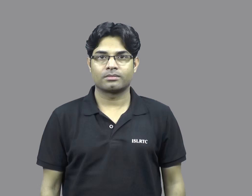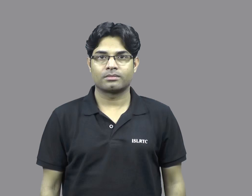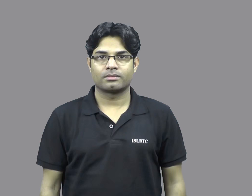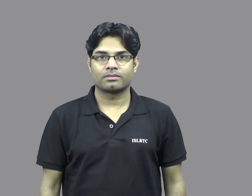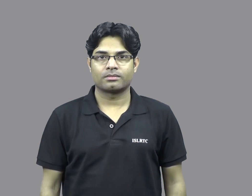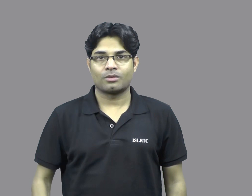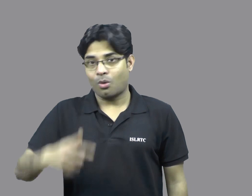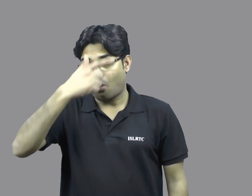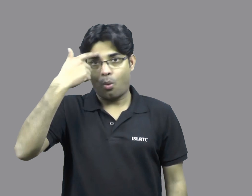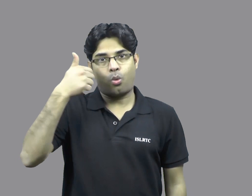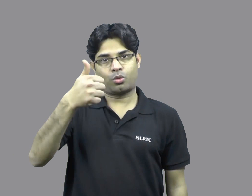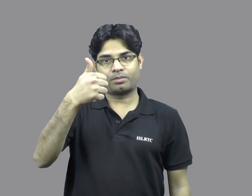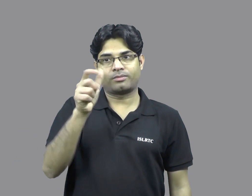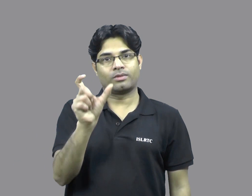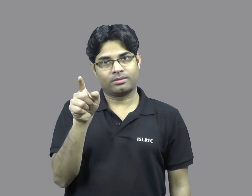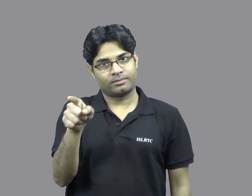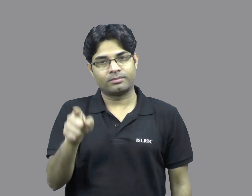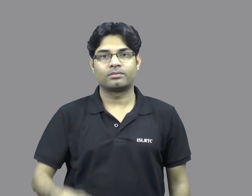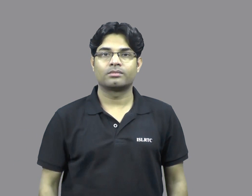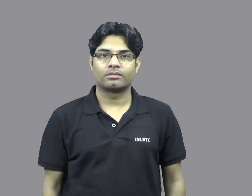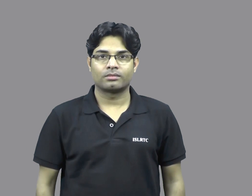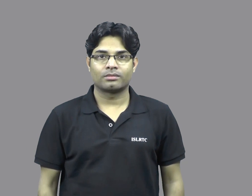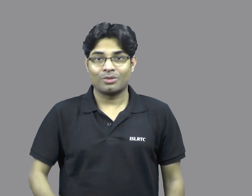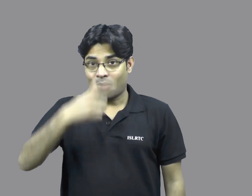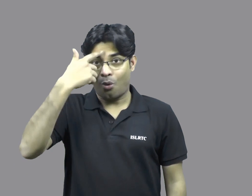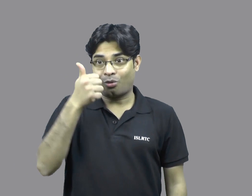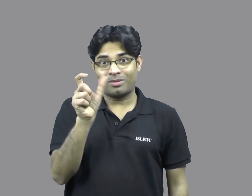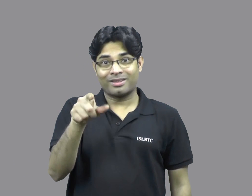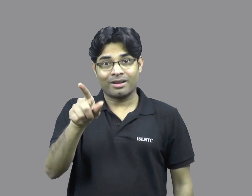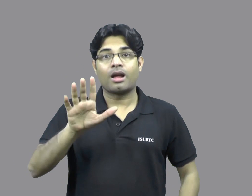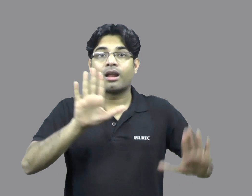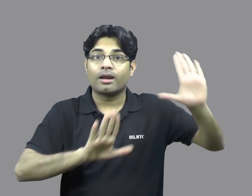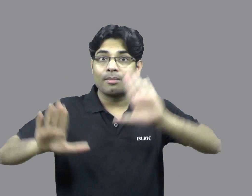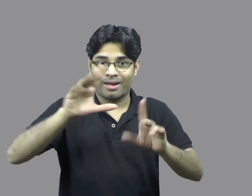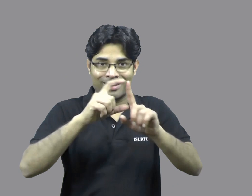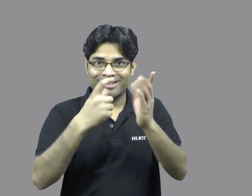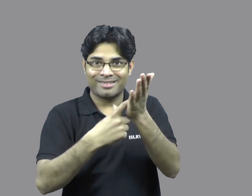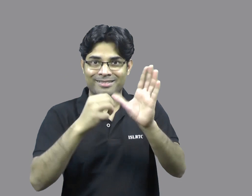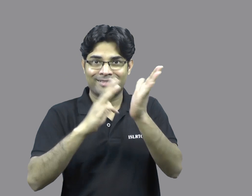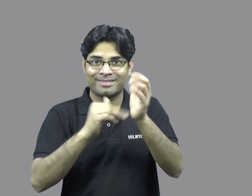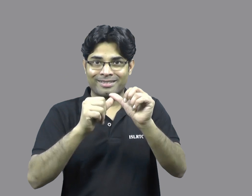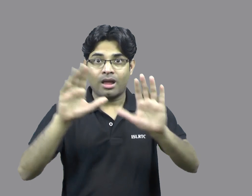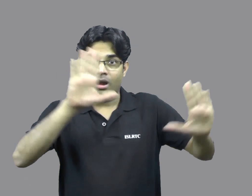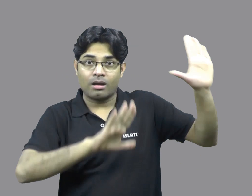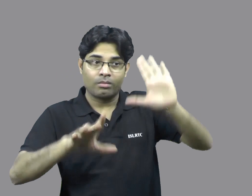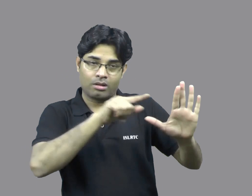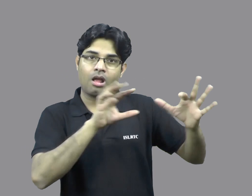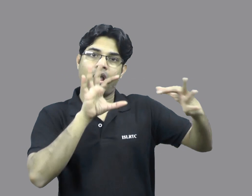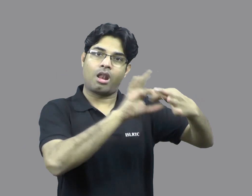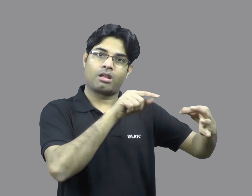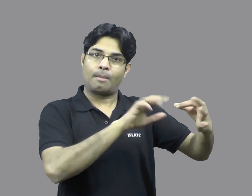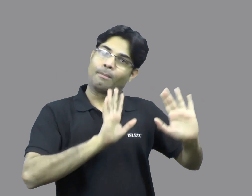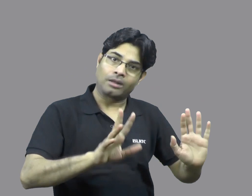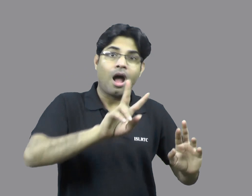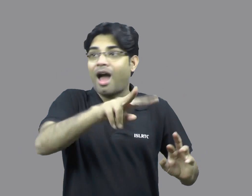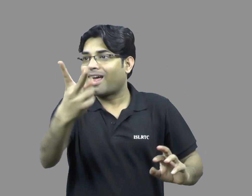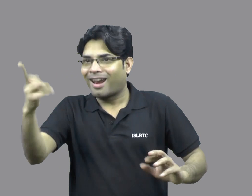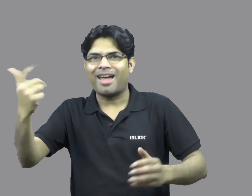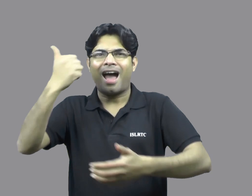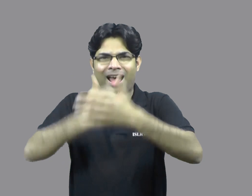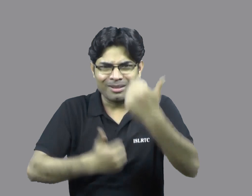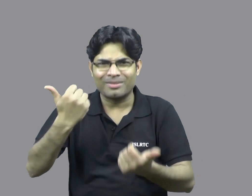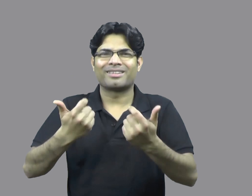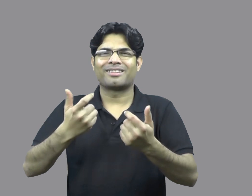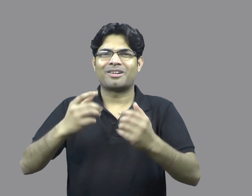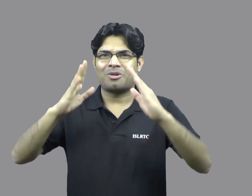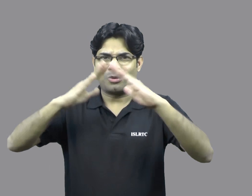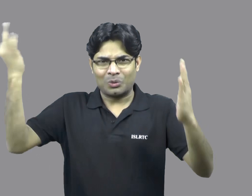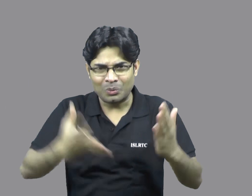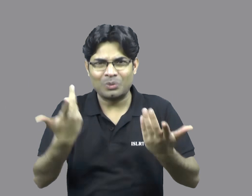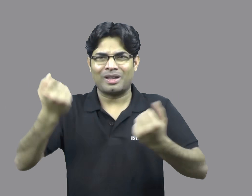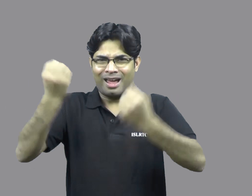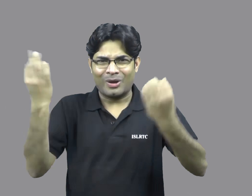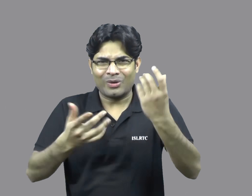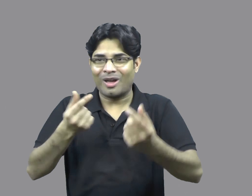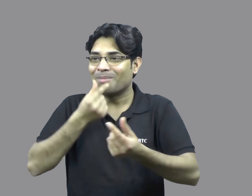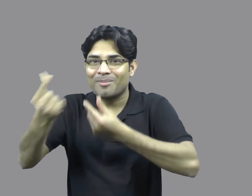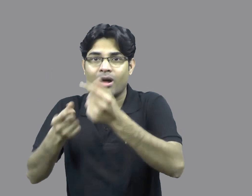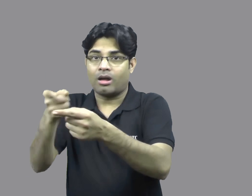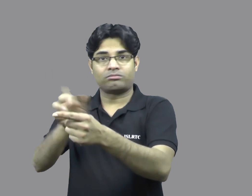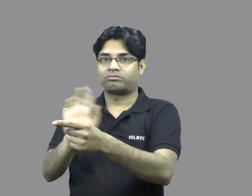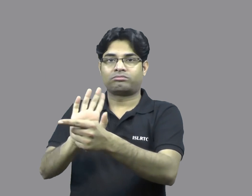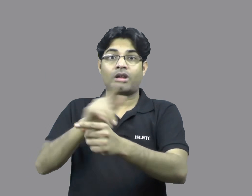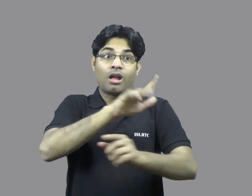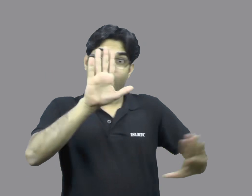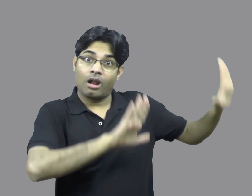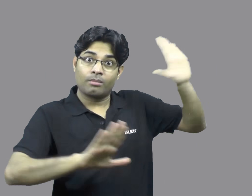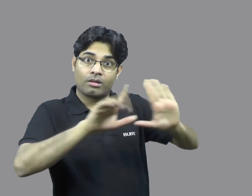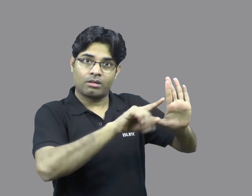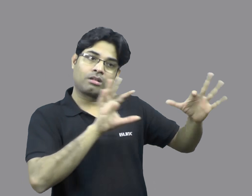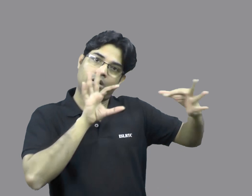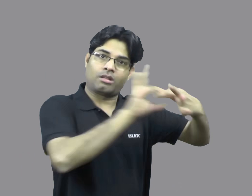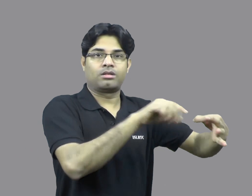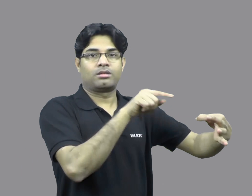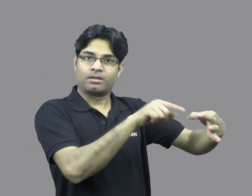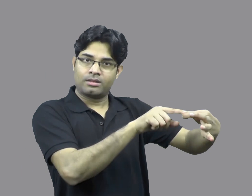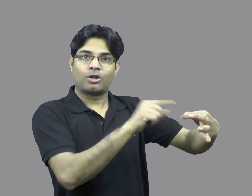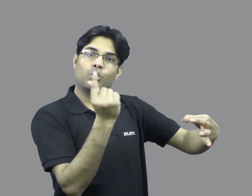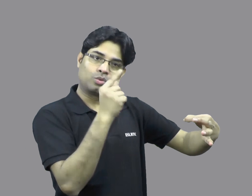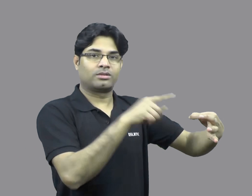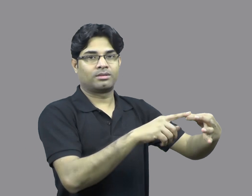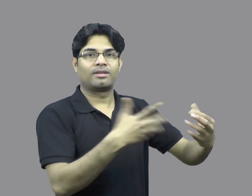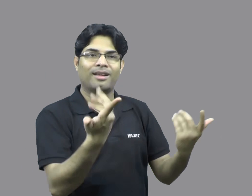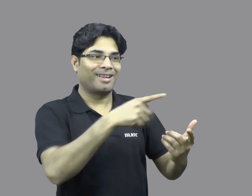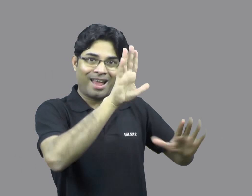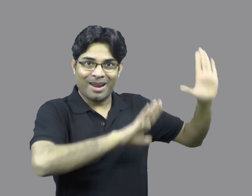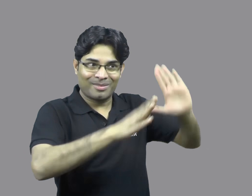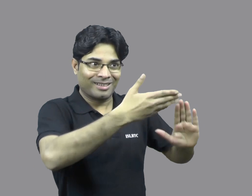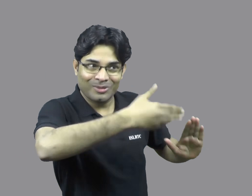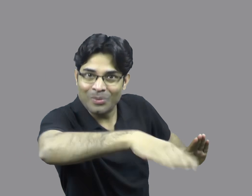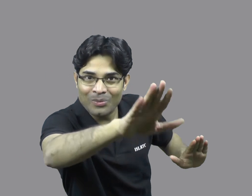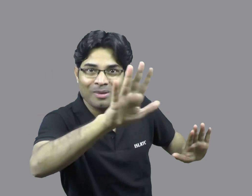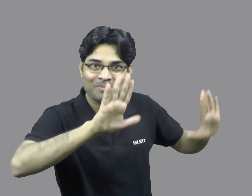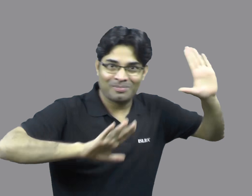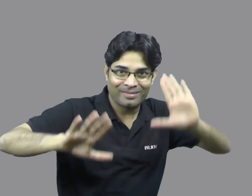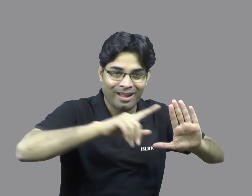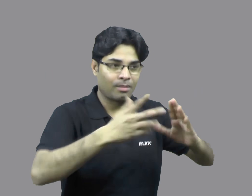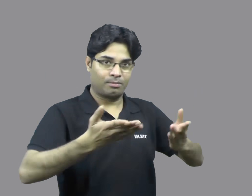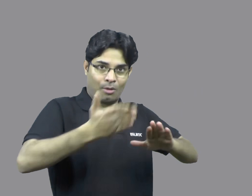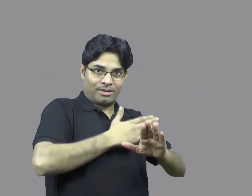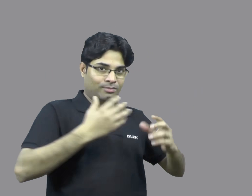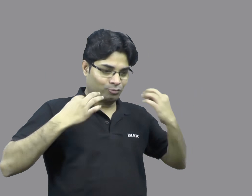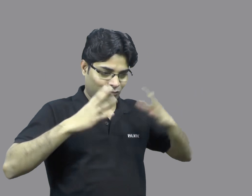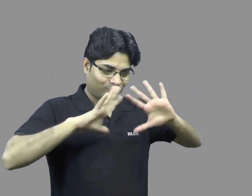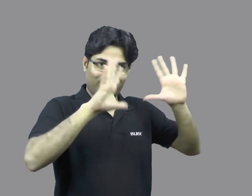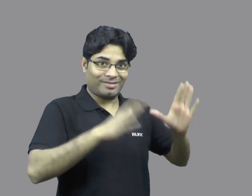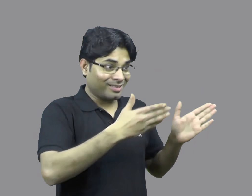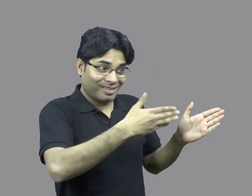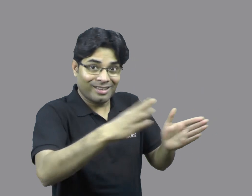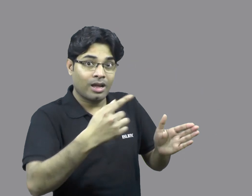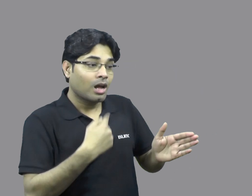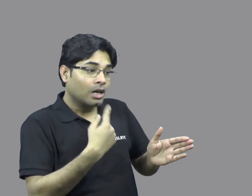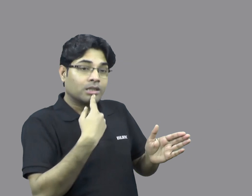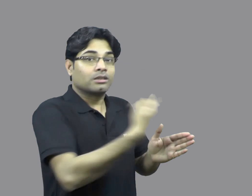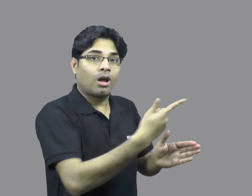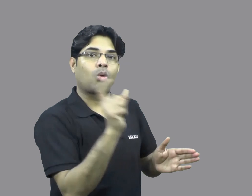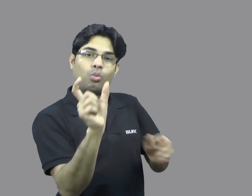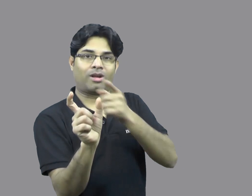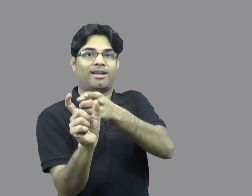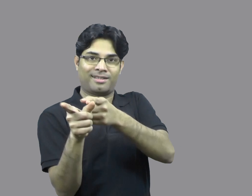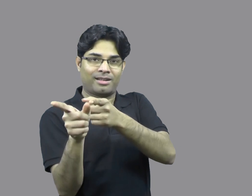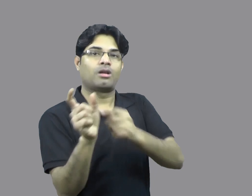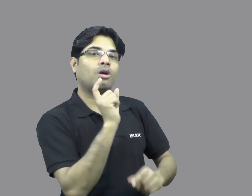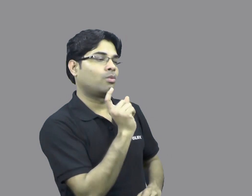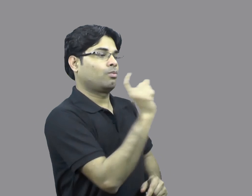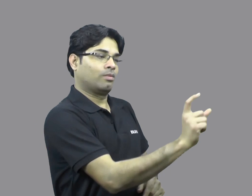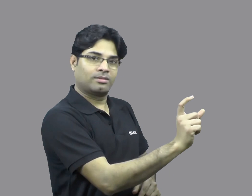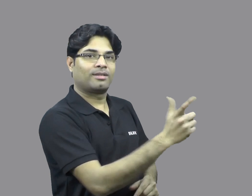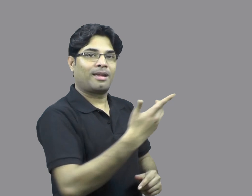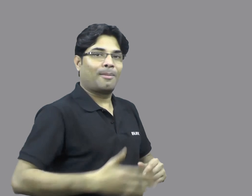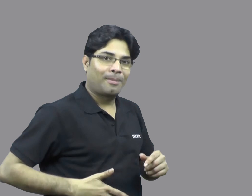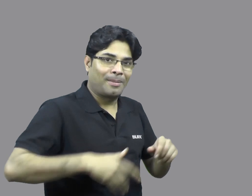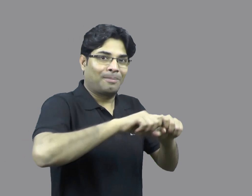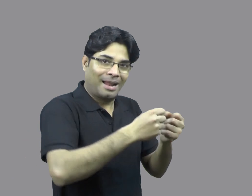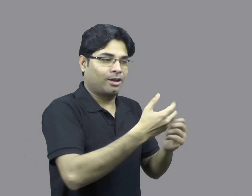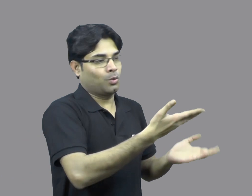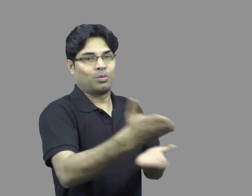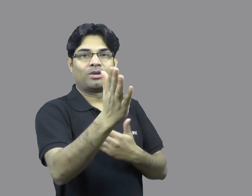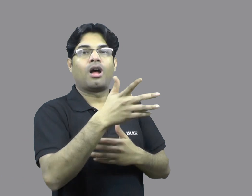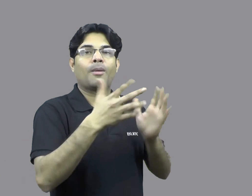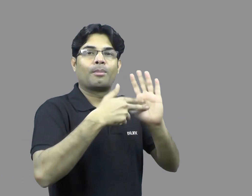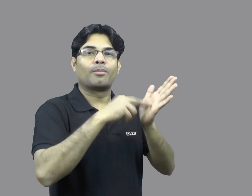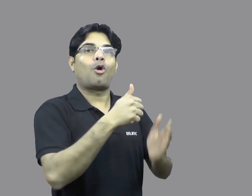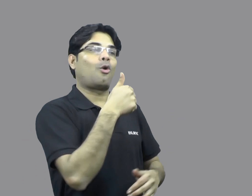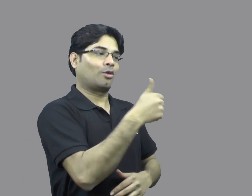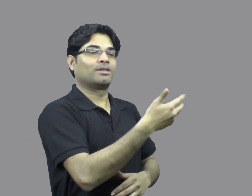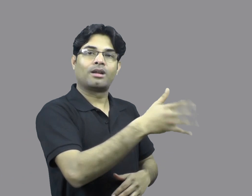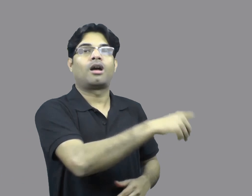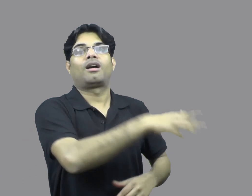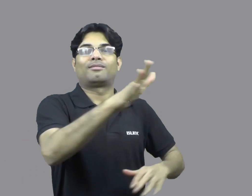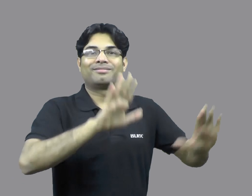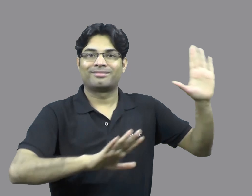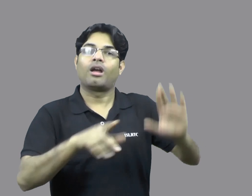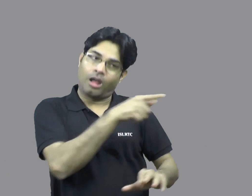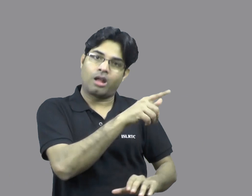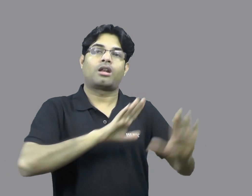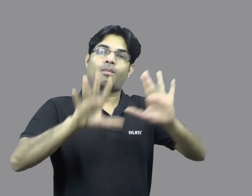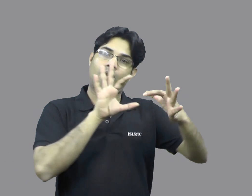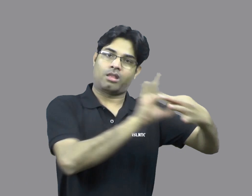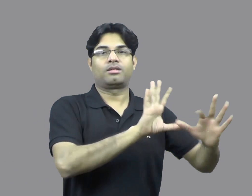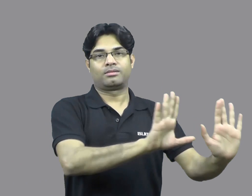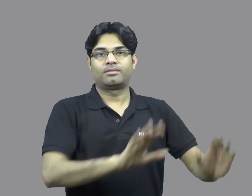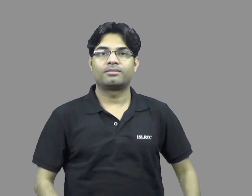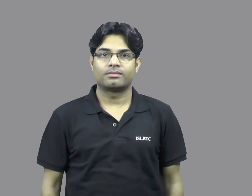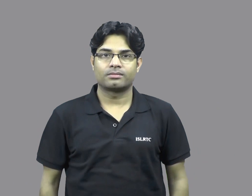Break a Leg